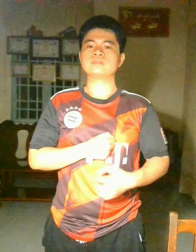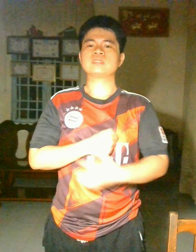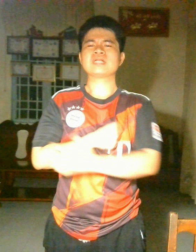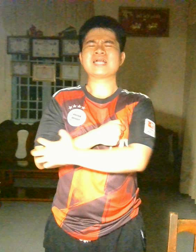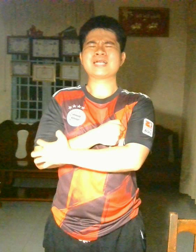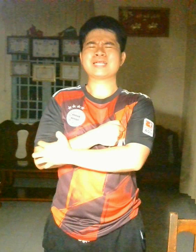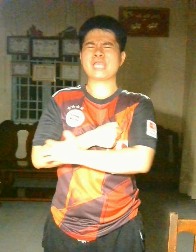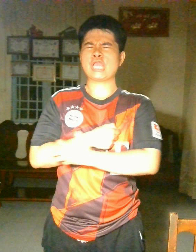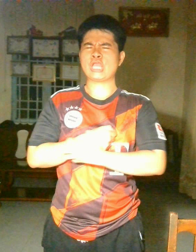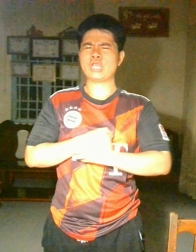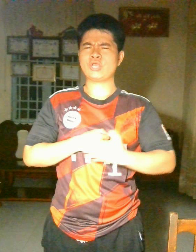ngheo